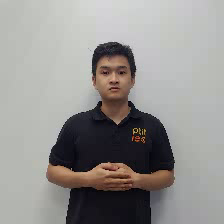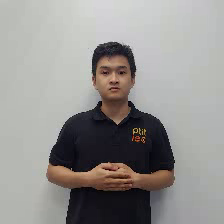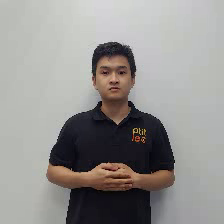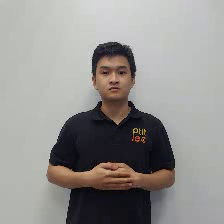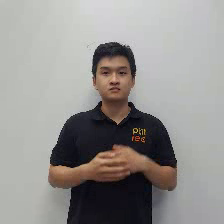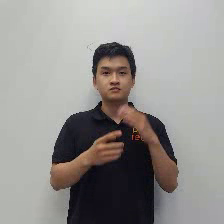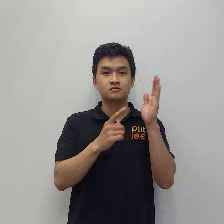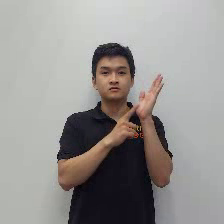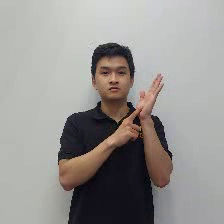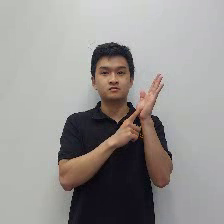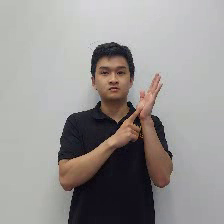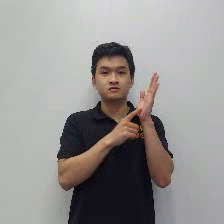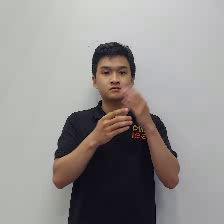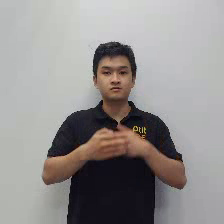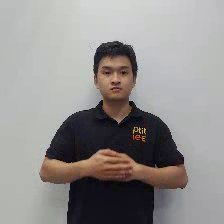Bàn tay